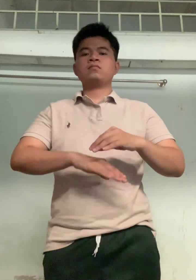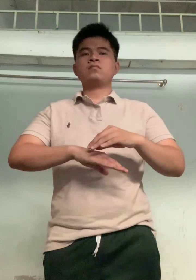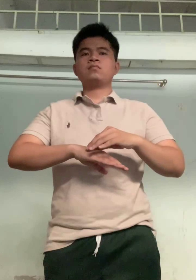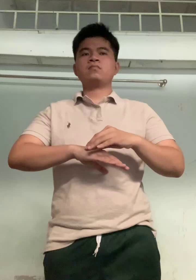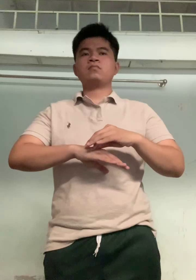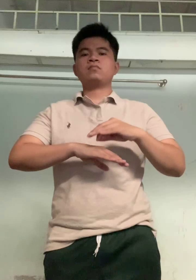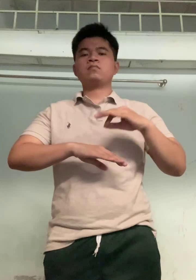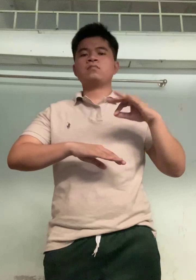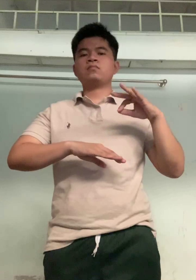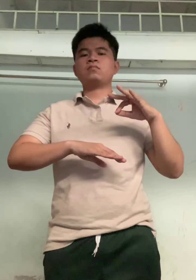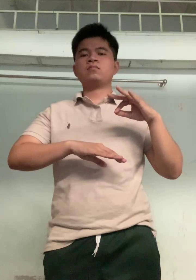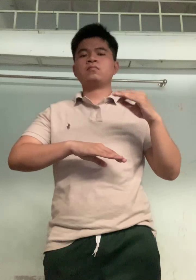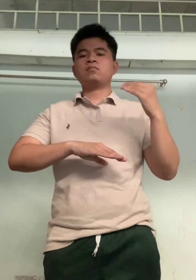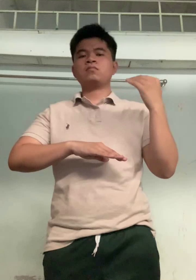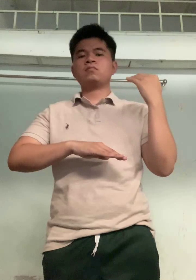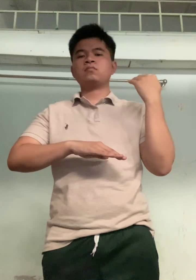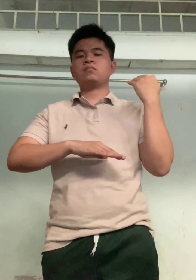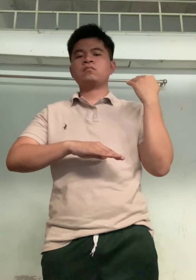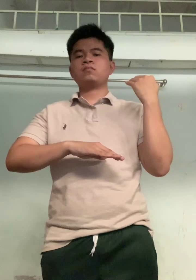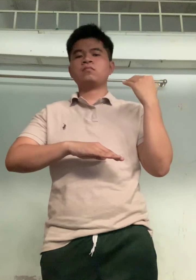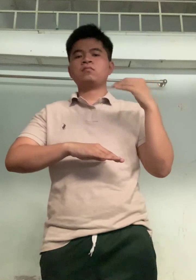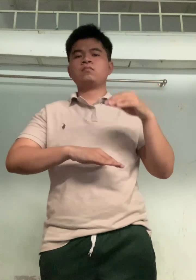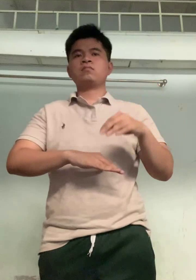tuan truoc